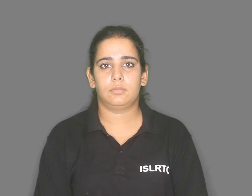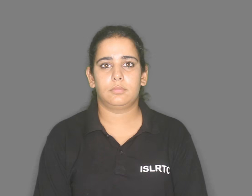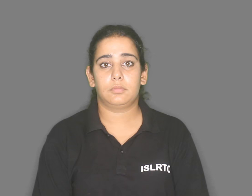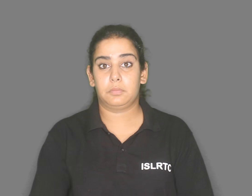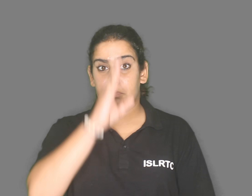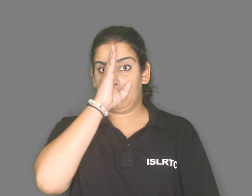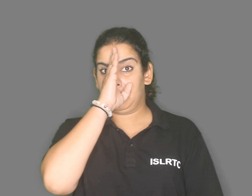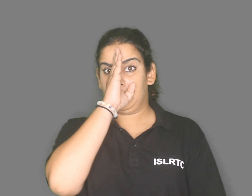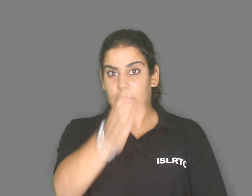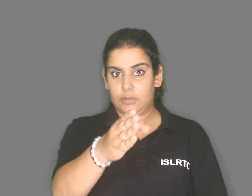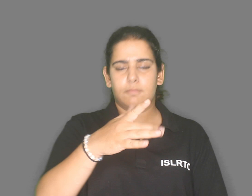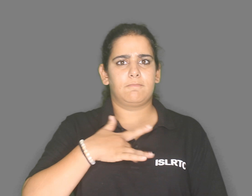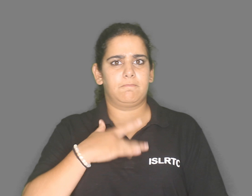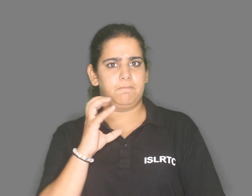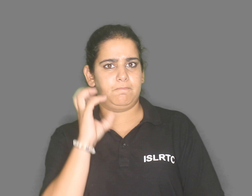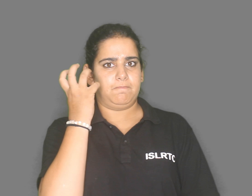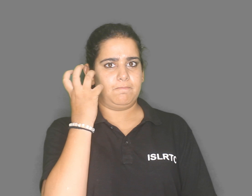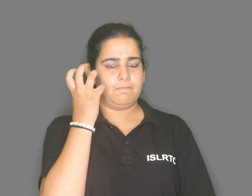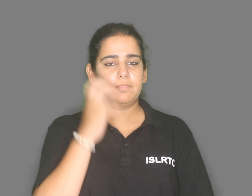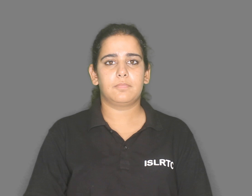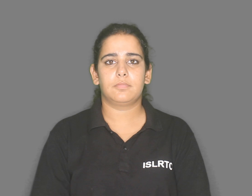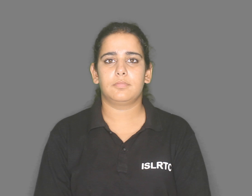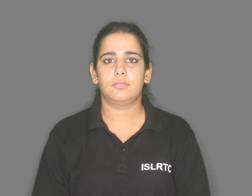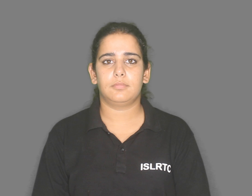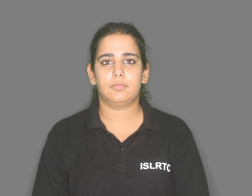Worst